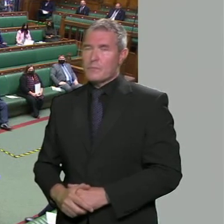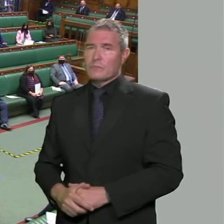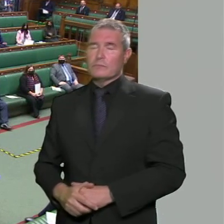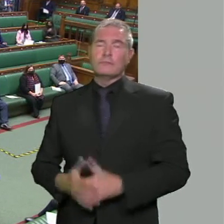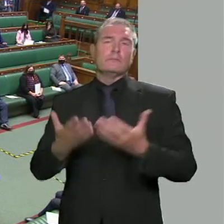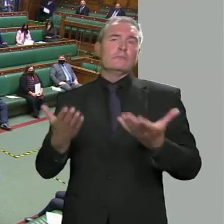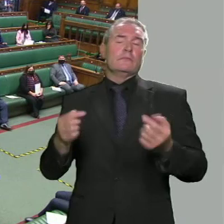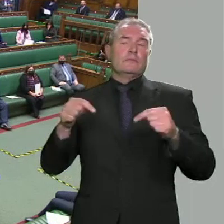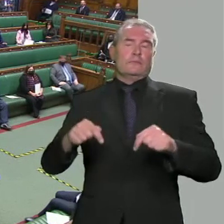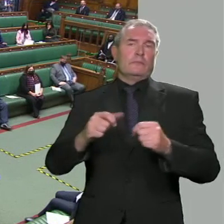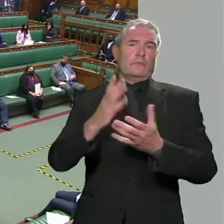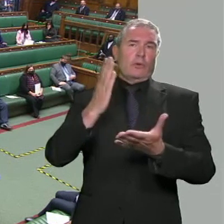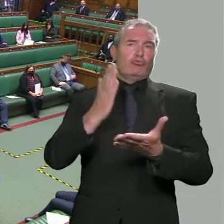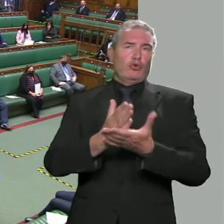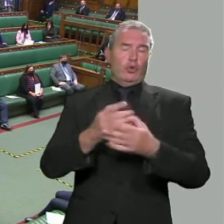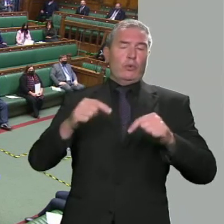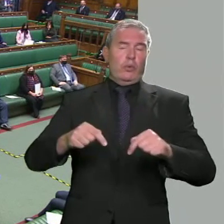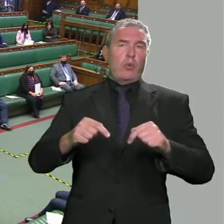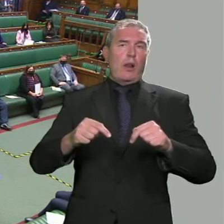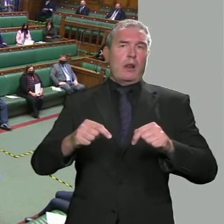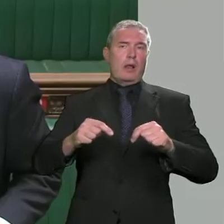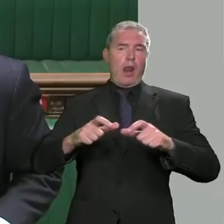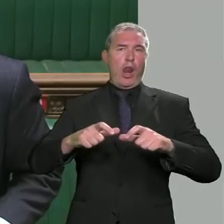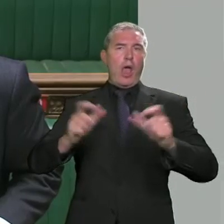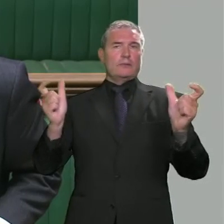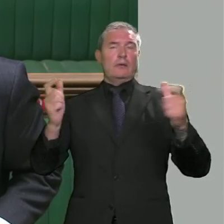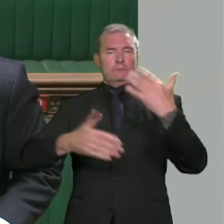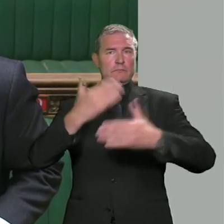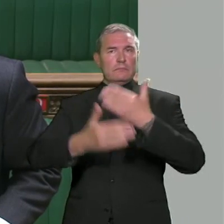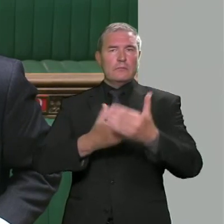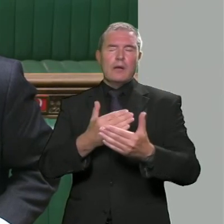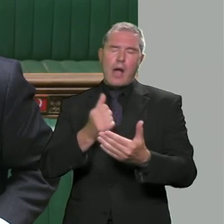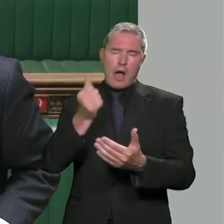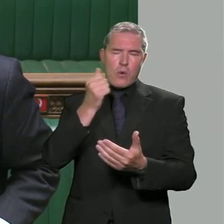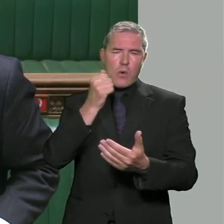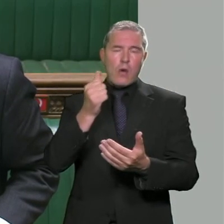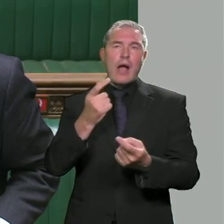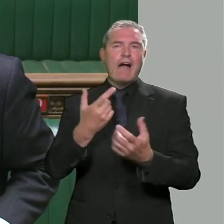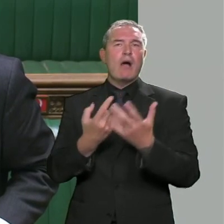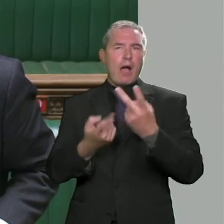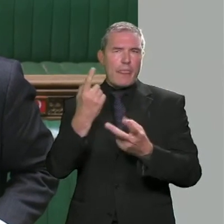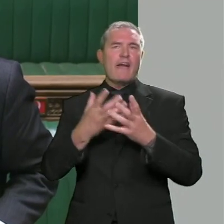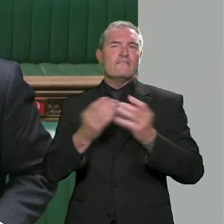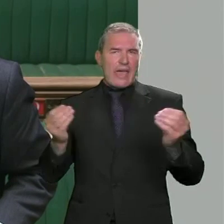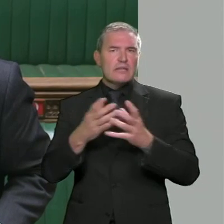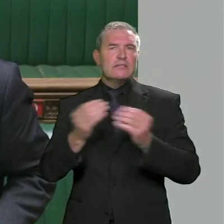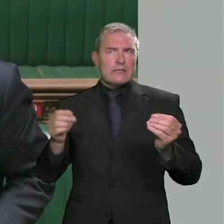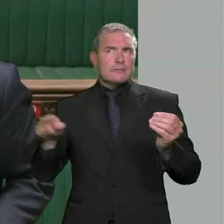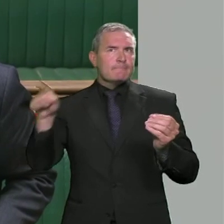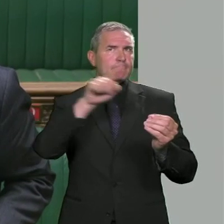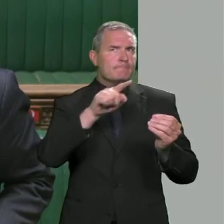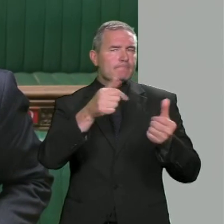It is absolutely true that as we open up our economy there are more vacancies, which is great.